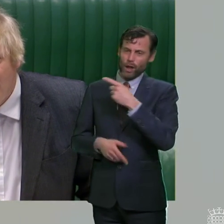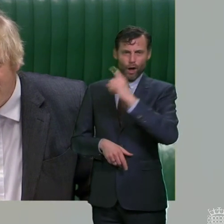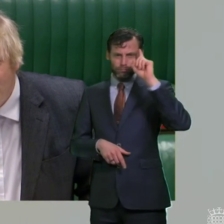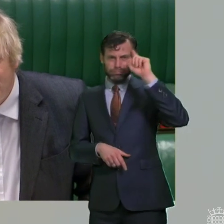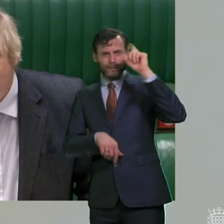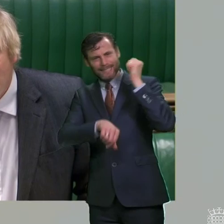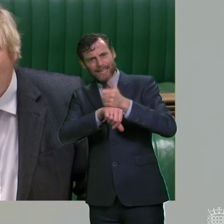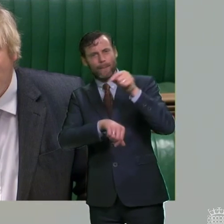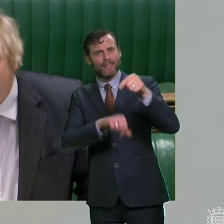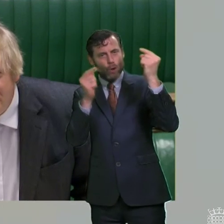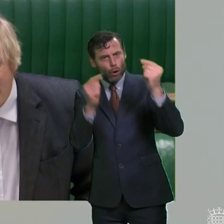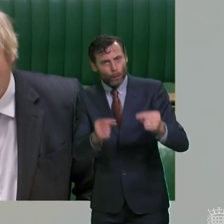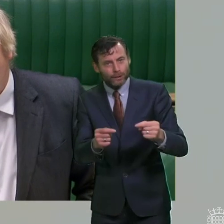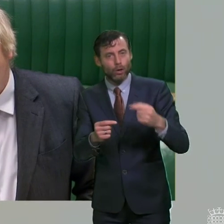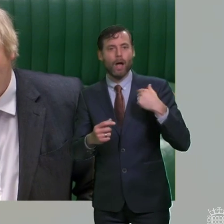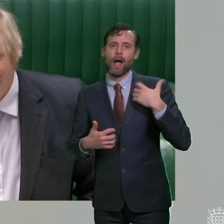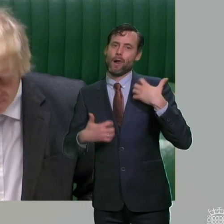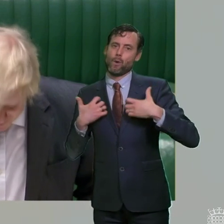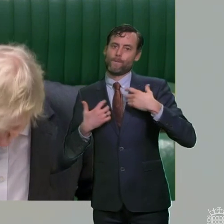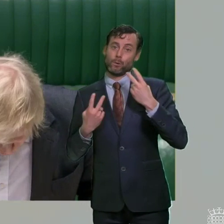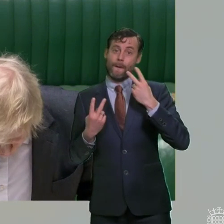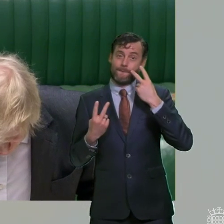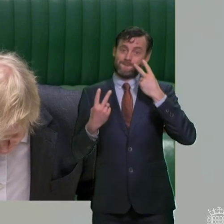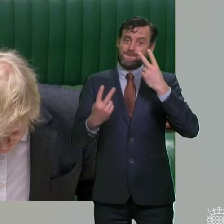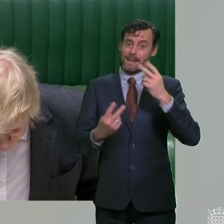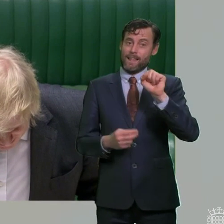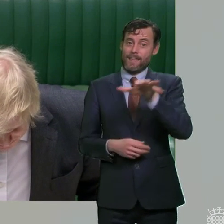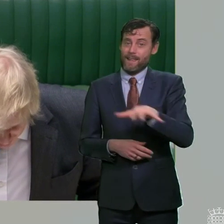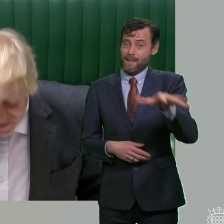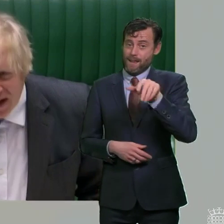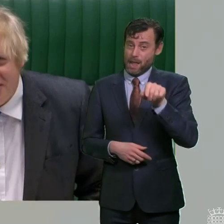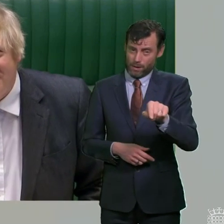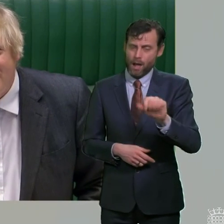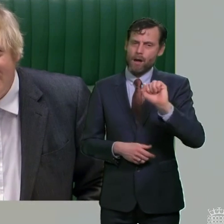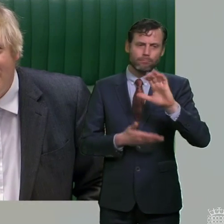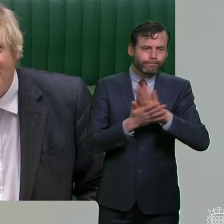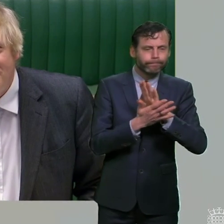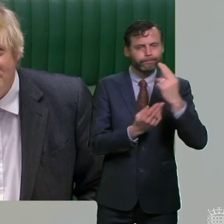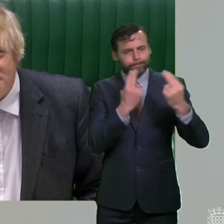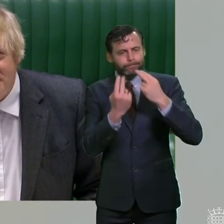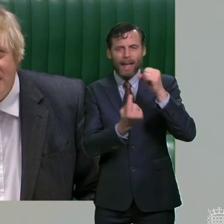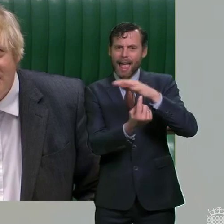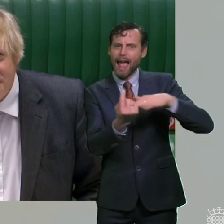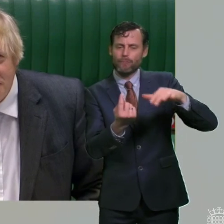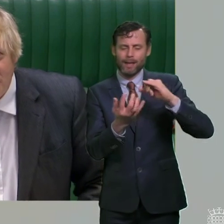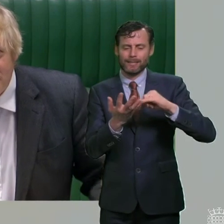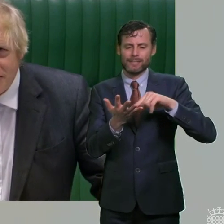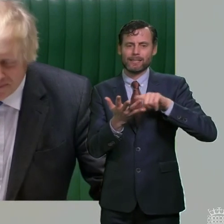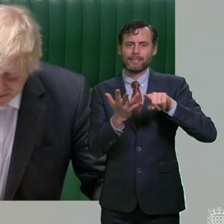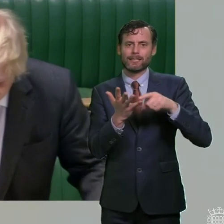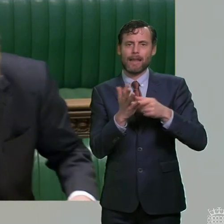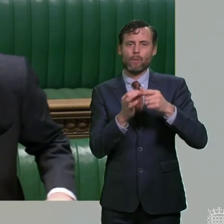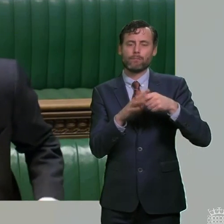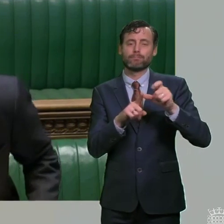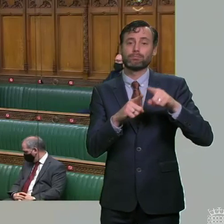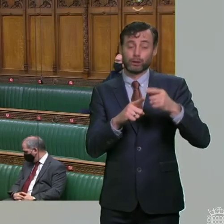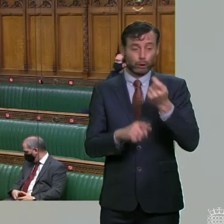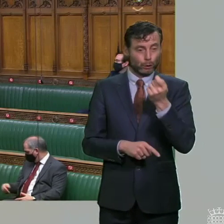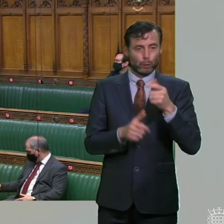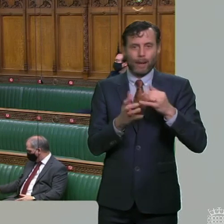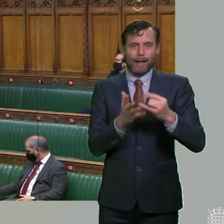I look forward to visiting the hospitality sector in her constituency as soon as possible.